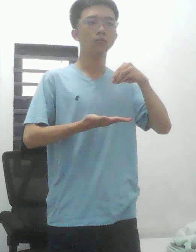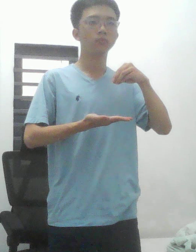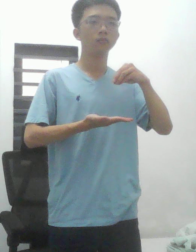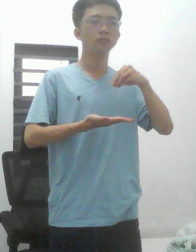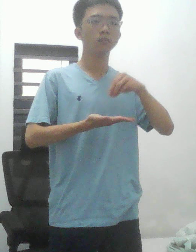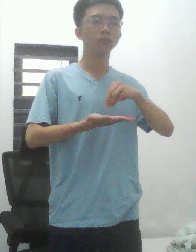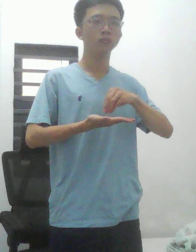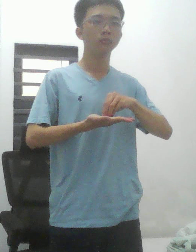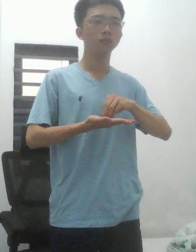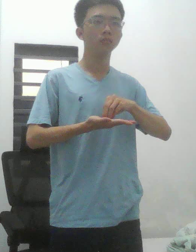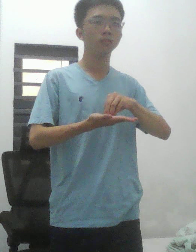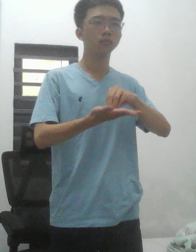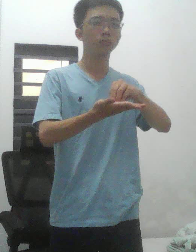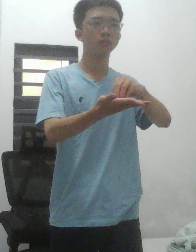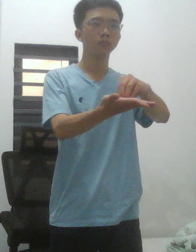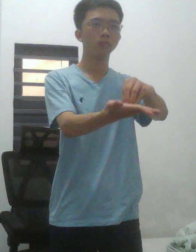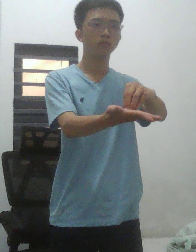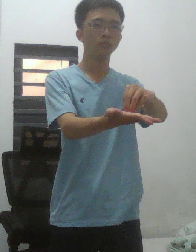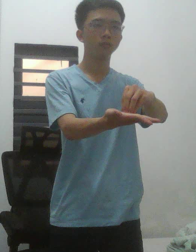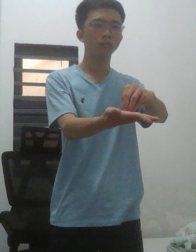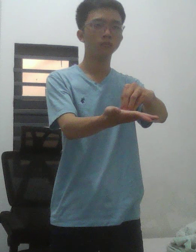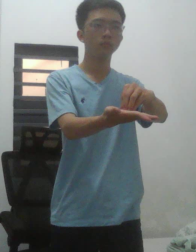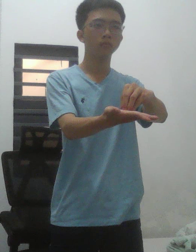san pham